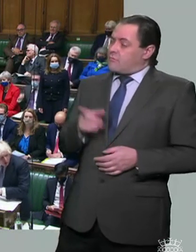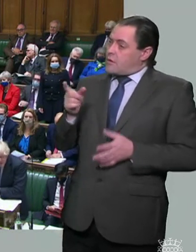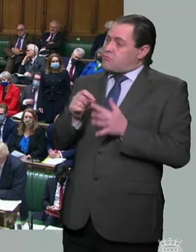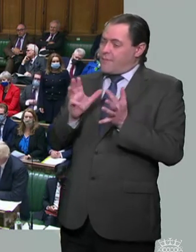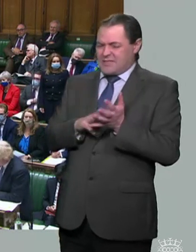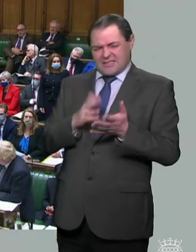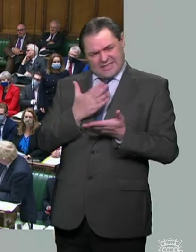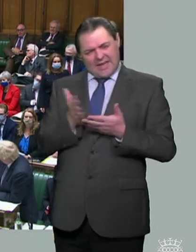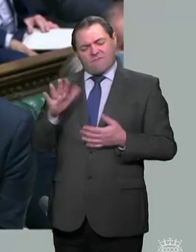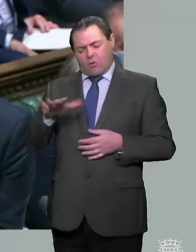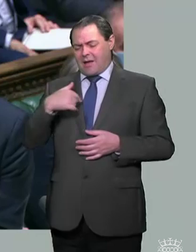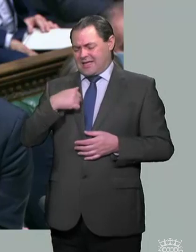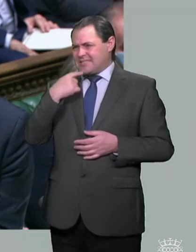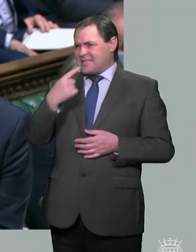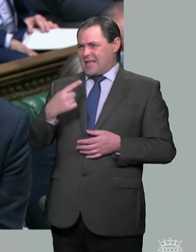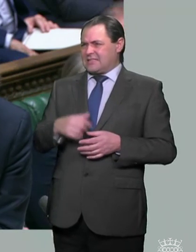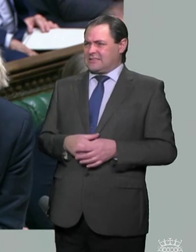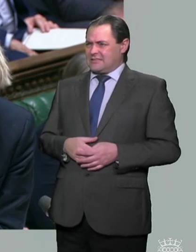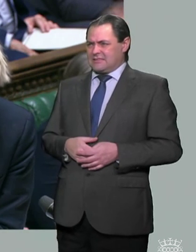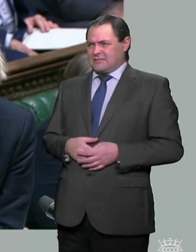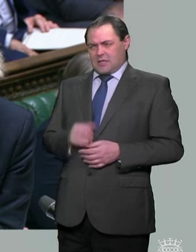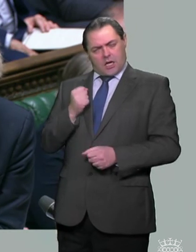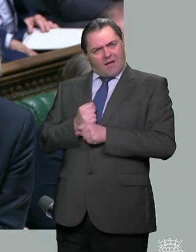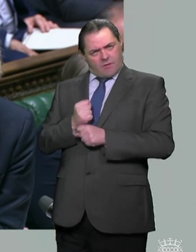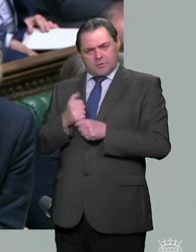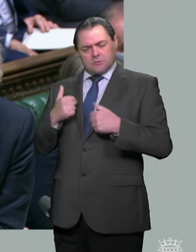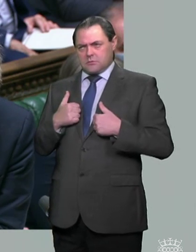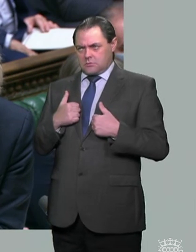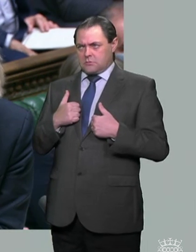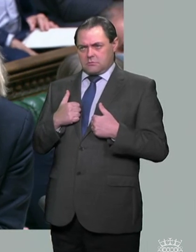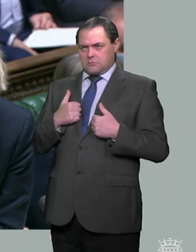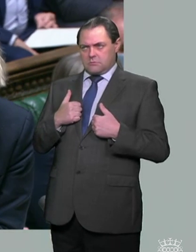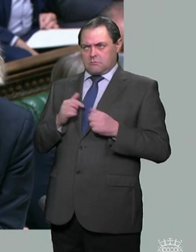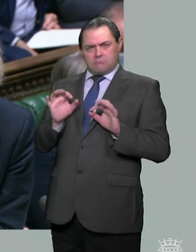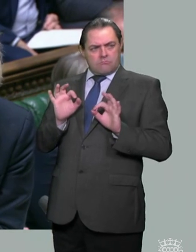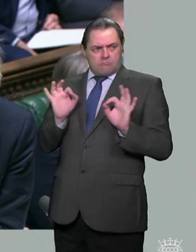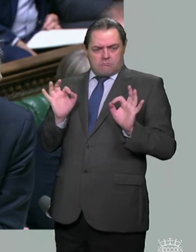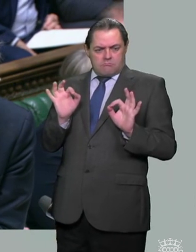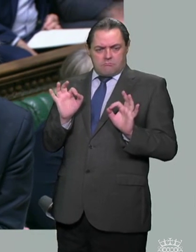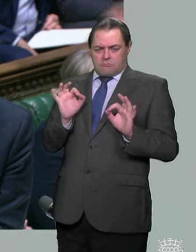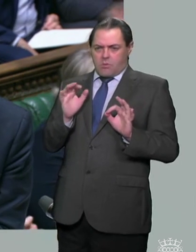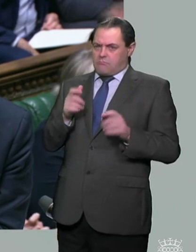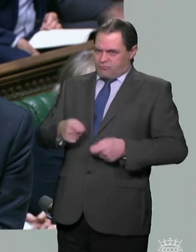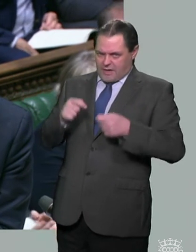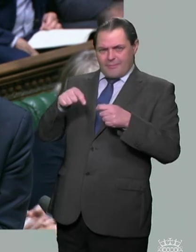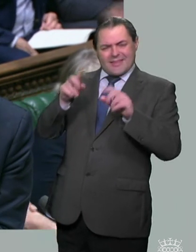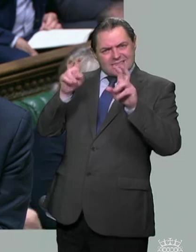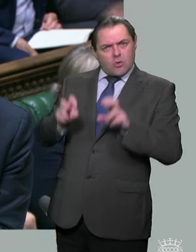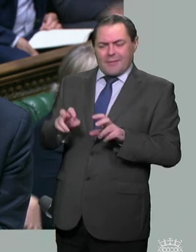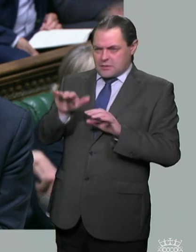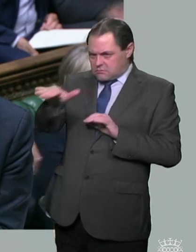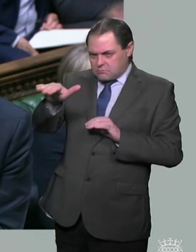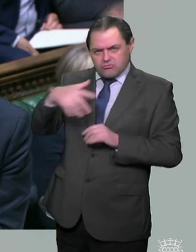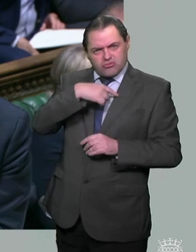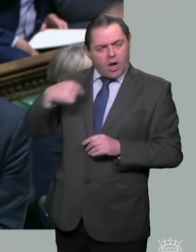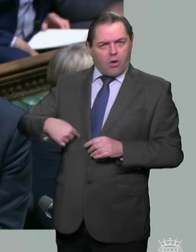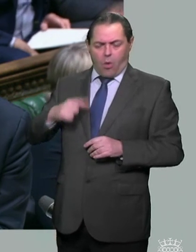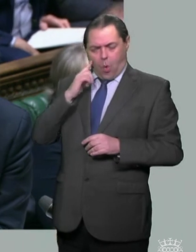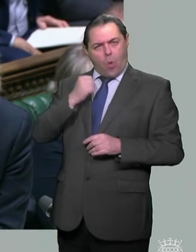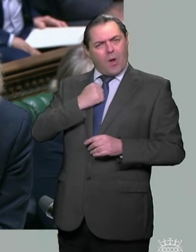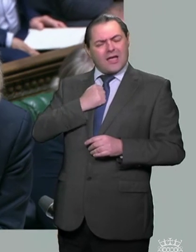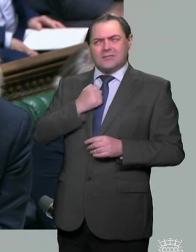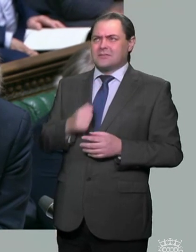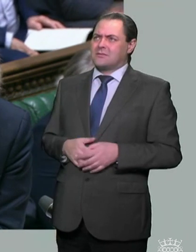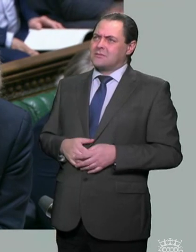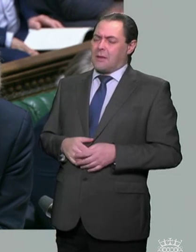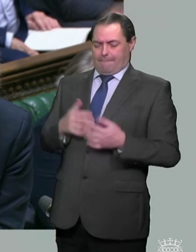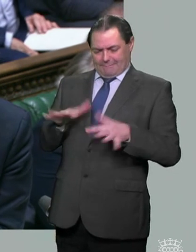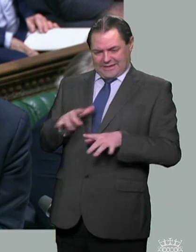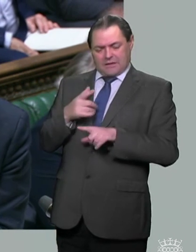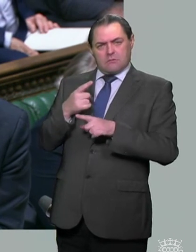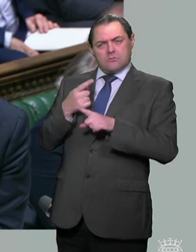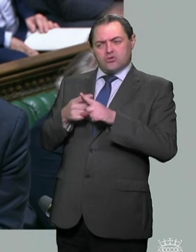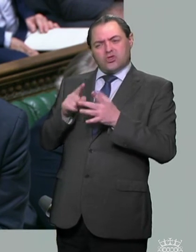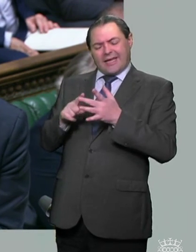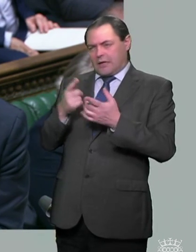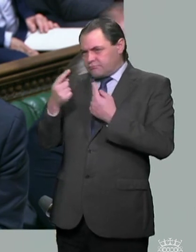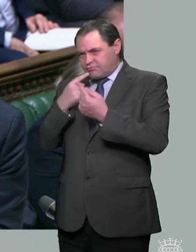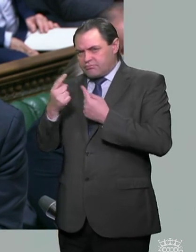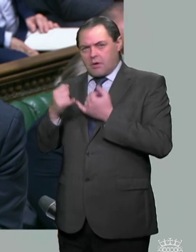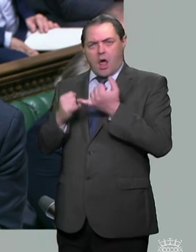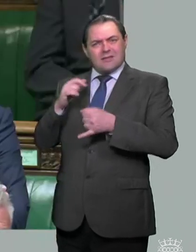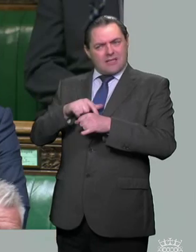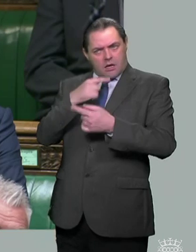It is clear from what I said earlier on that the Government have no hesitation in raising these issues with China, as I did with President Xi the last time I talked to him.